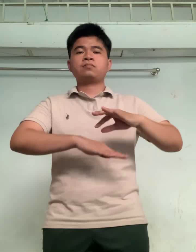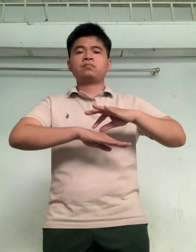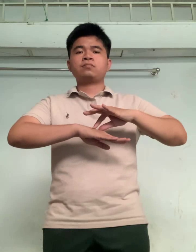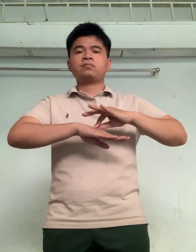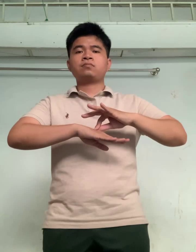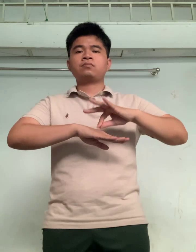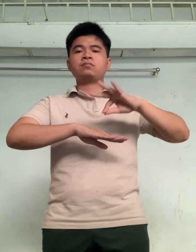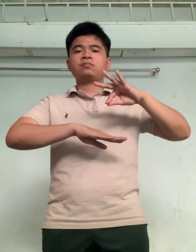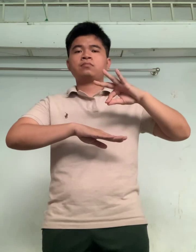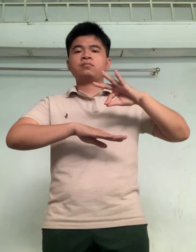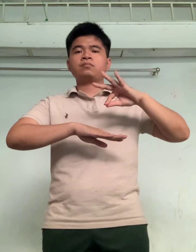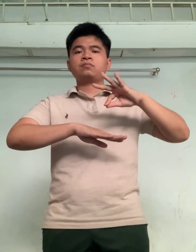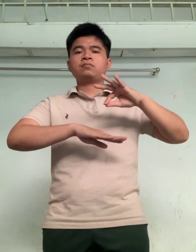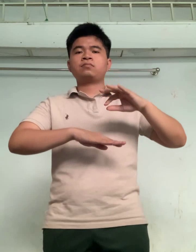tuan